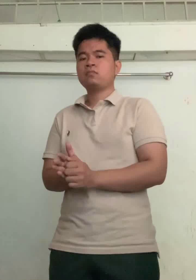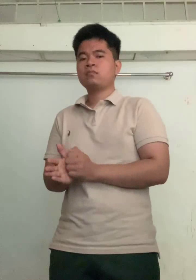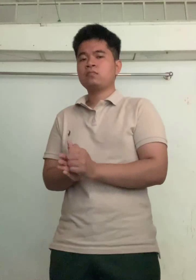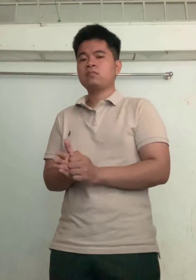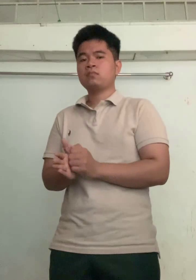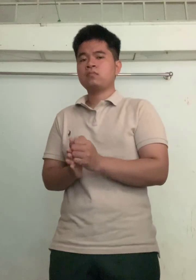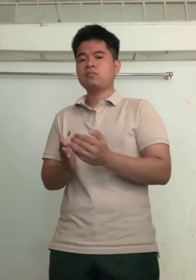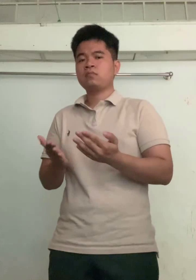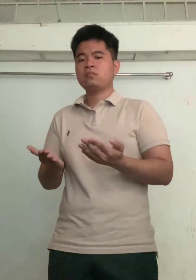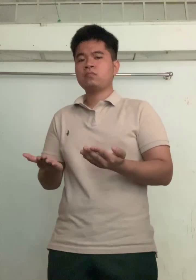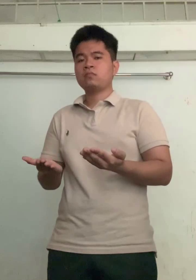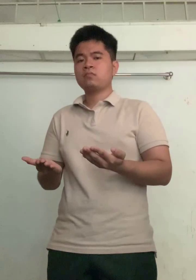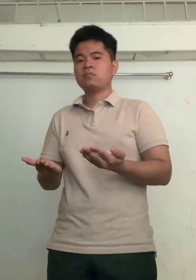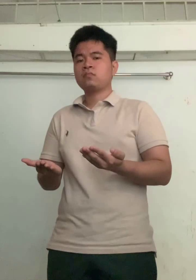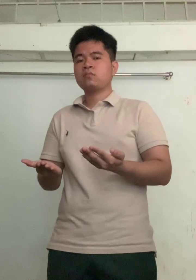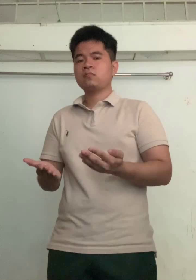thang nay